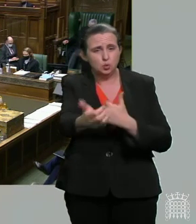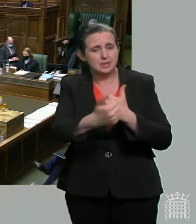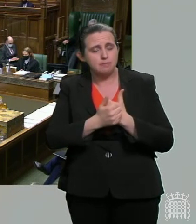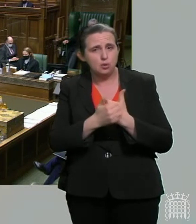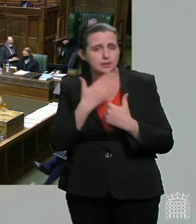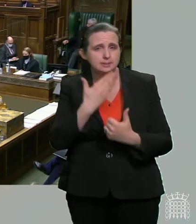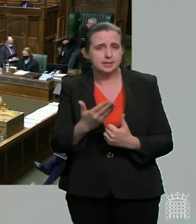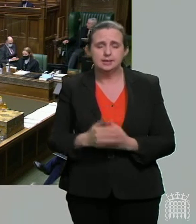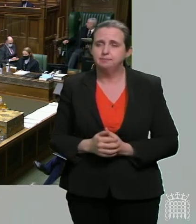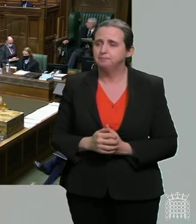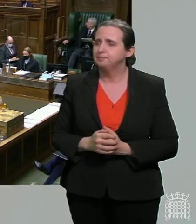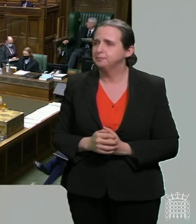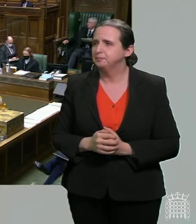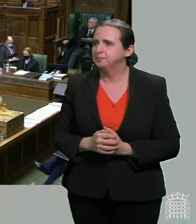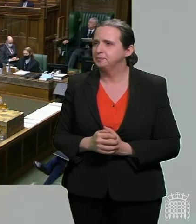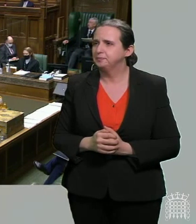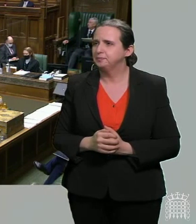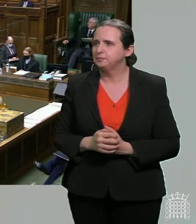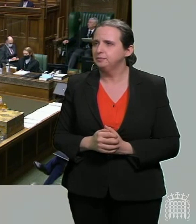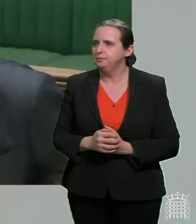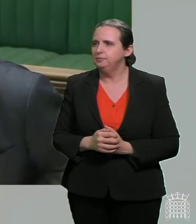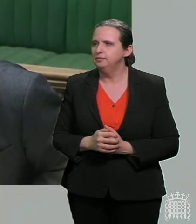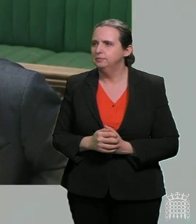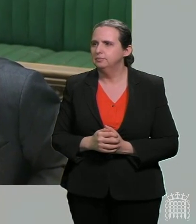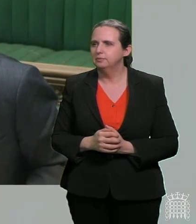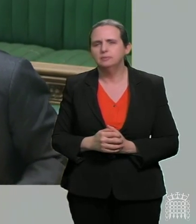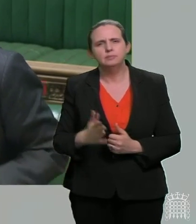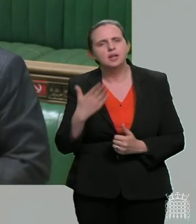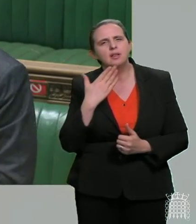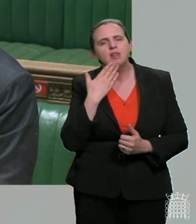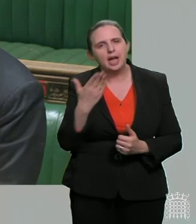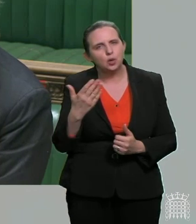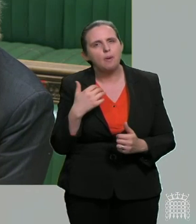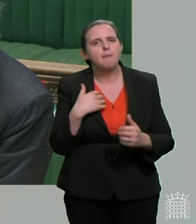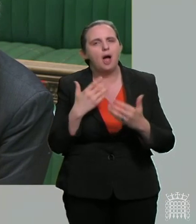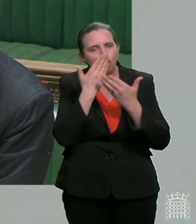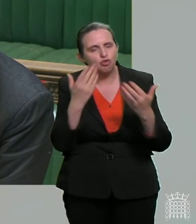My right honourable Friend is absolutely right, and I thank him for what he is doing in this area.